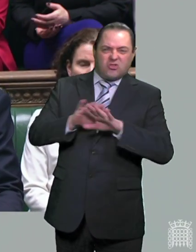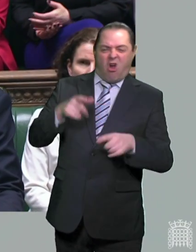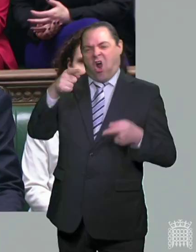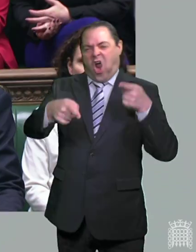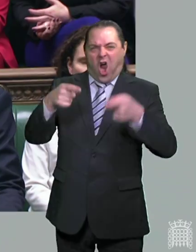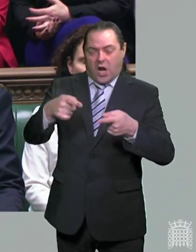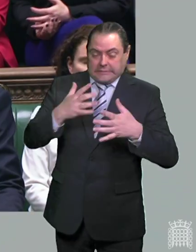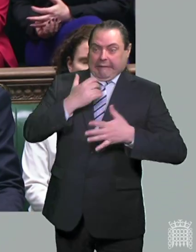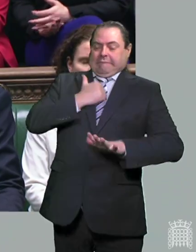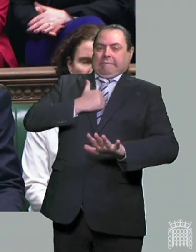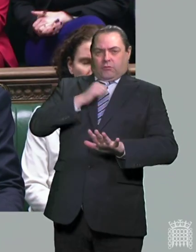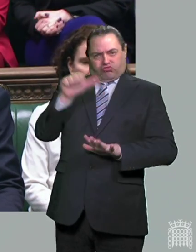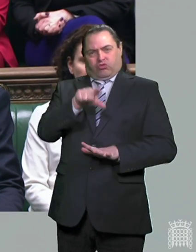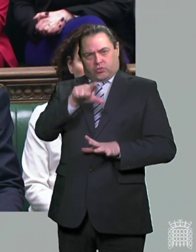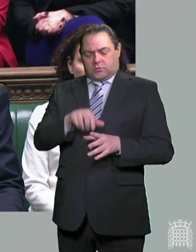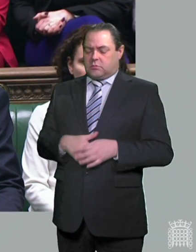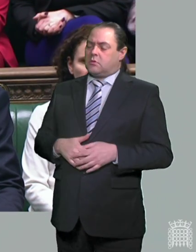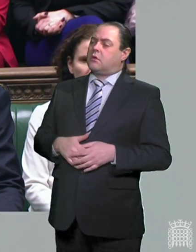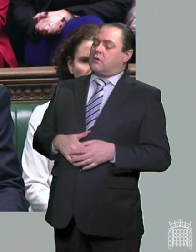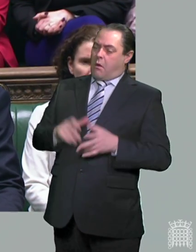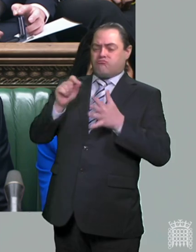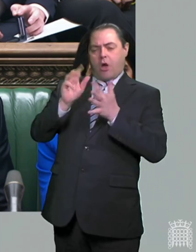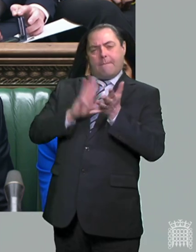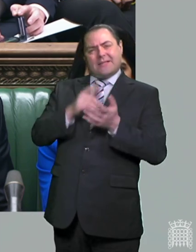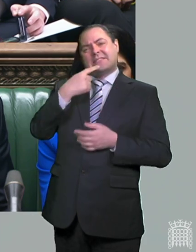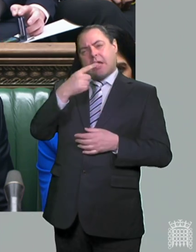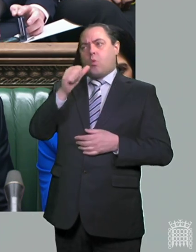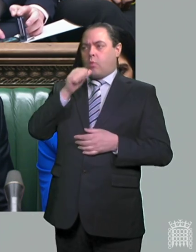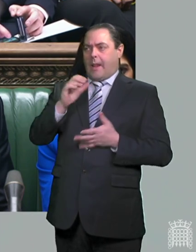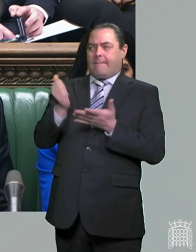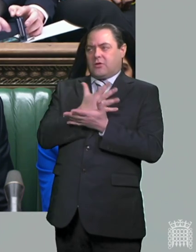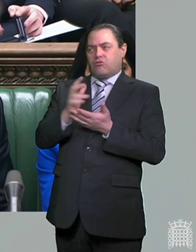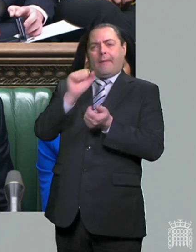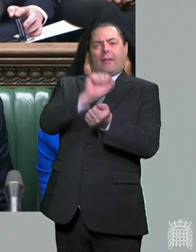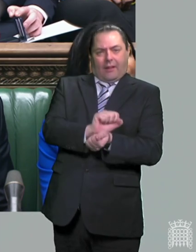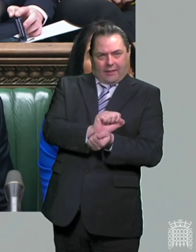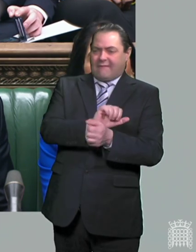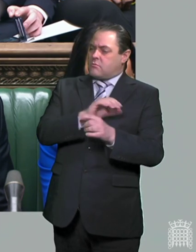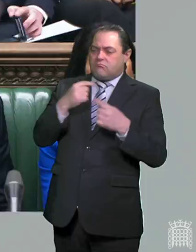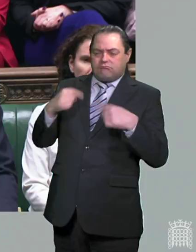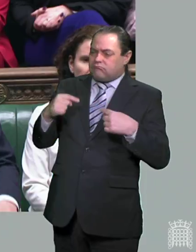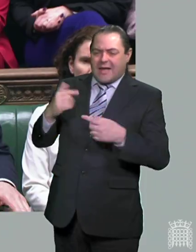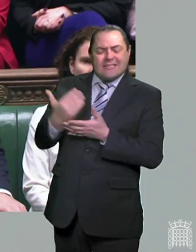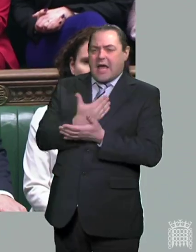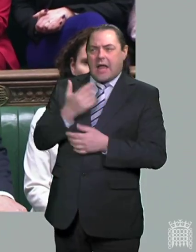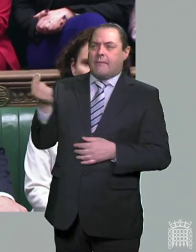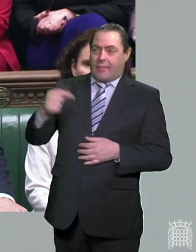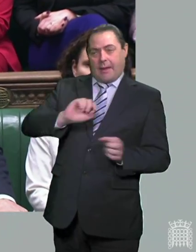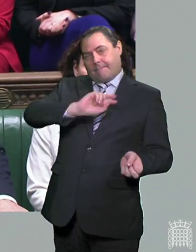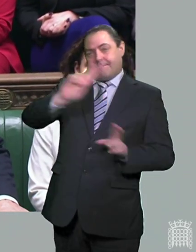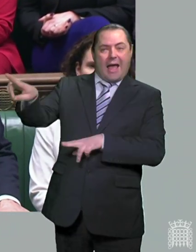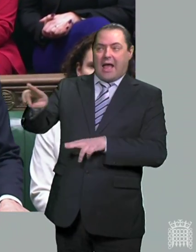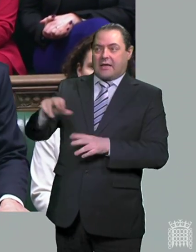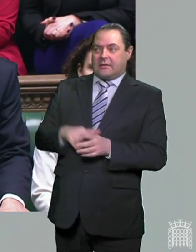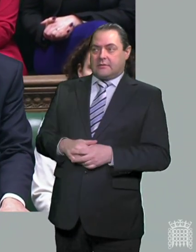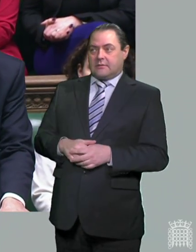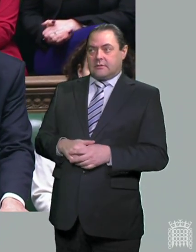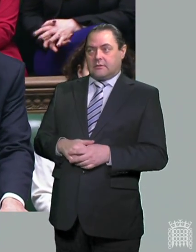The Prime Minister says the Government will detain people who are not eligible to claim asylum here and then return them.